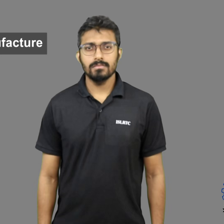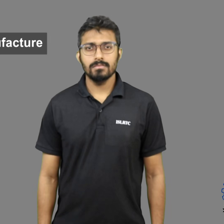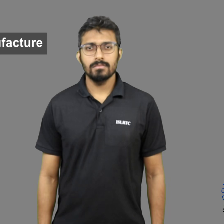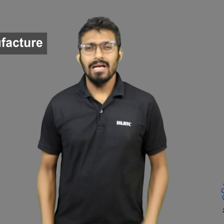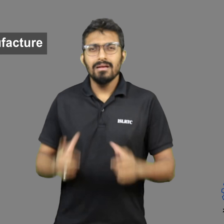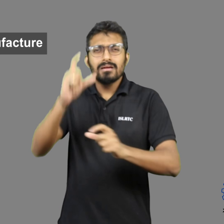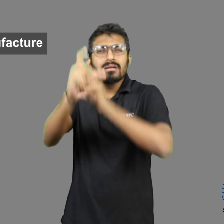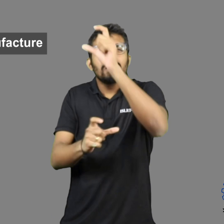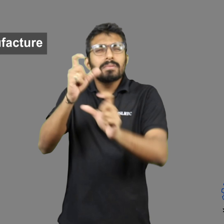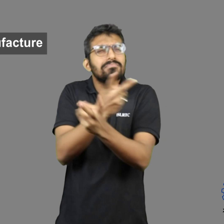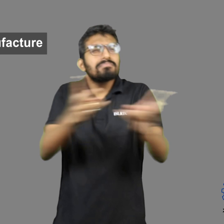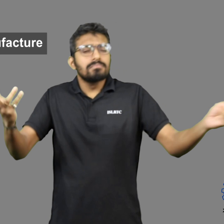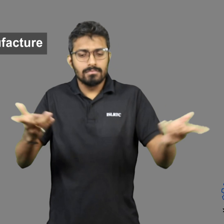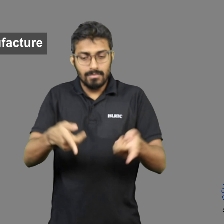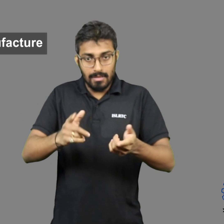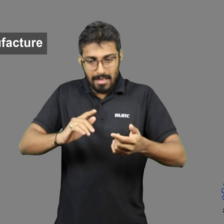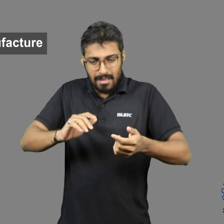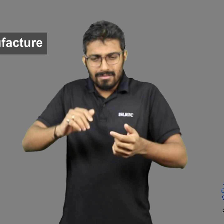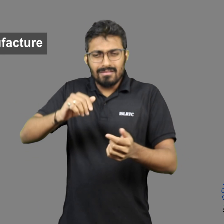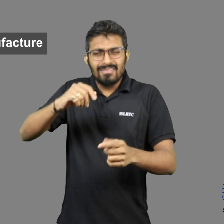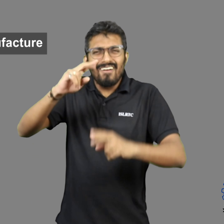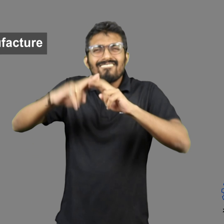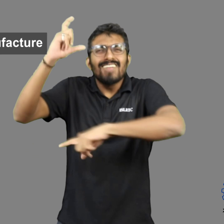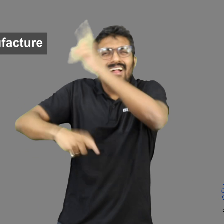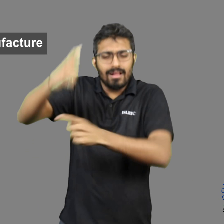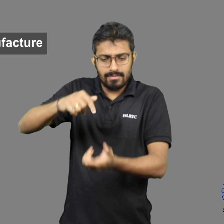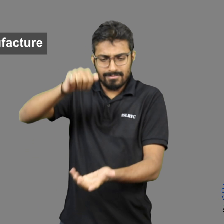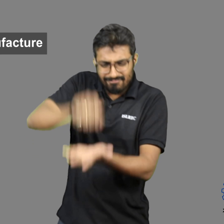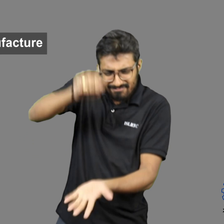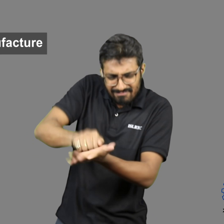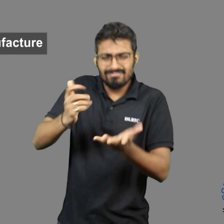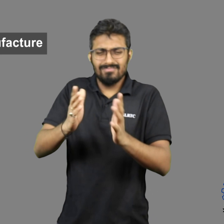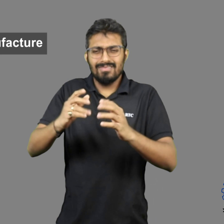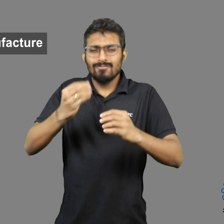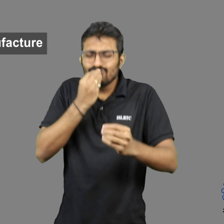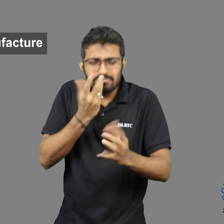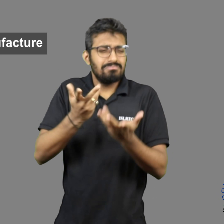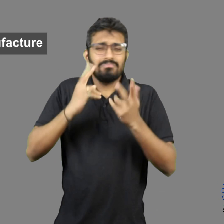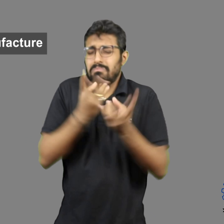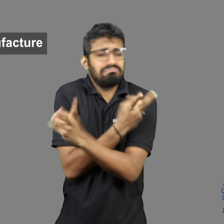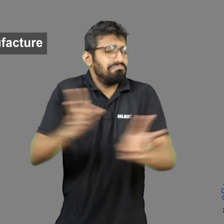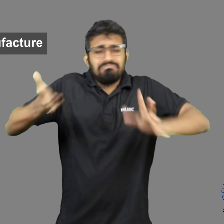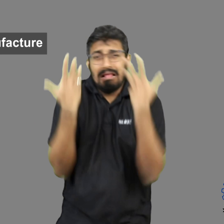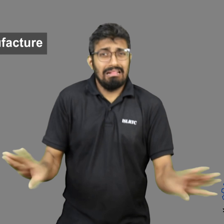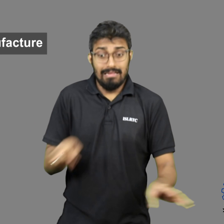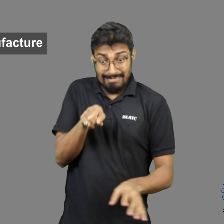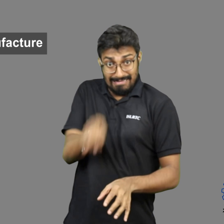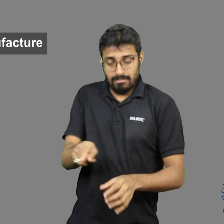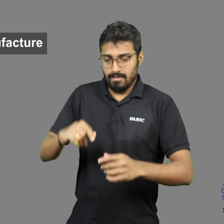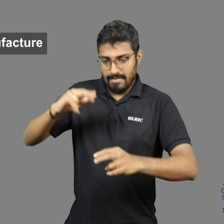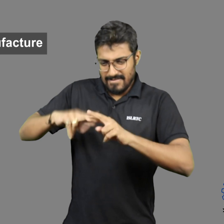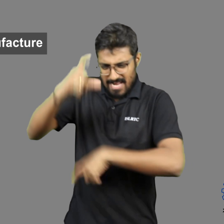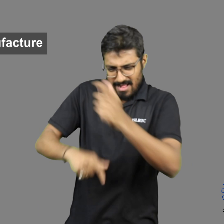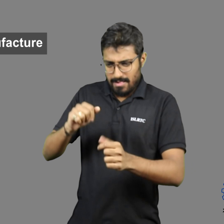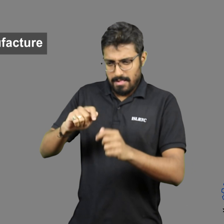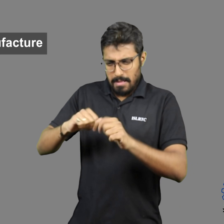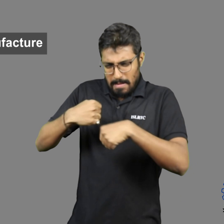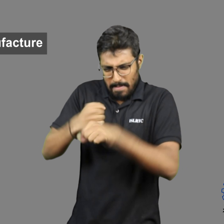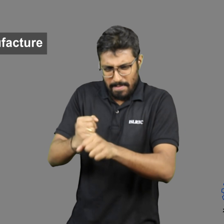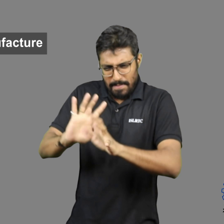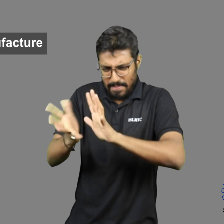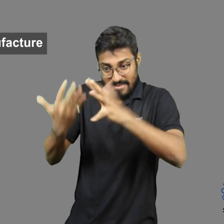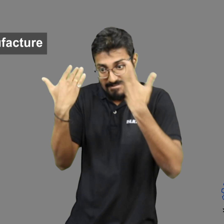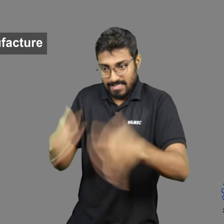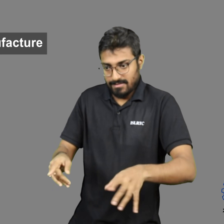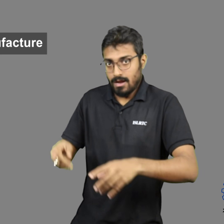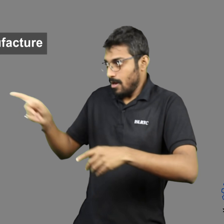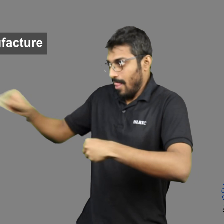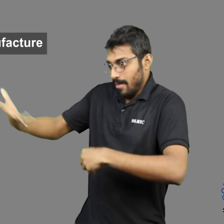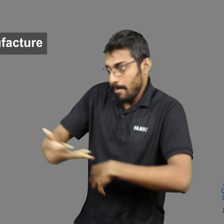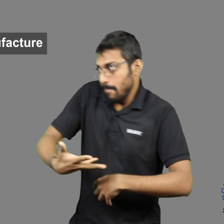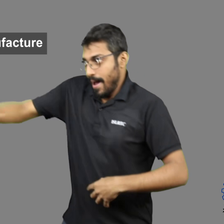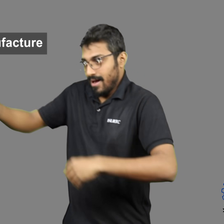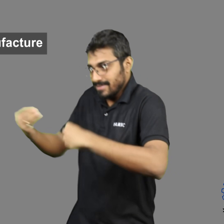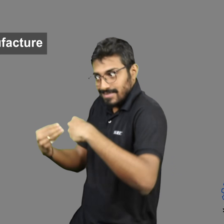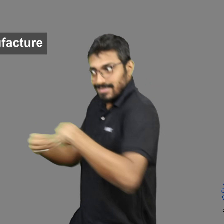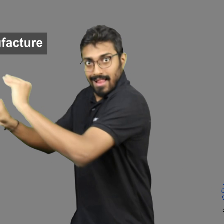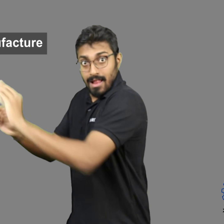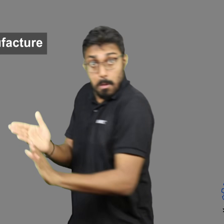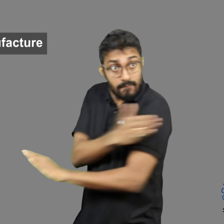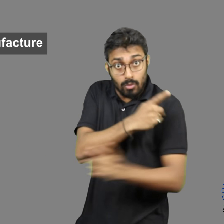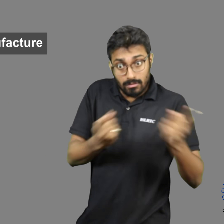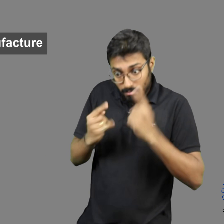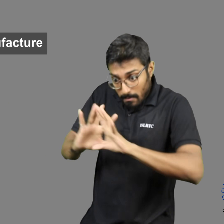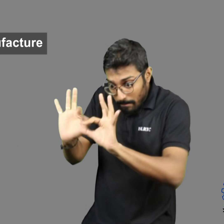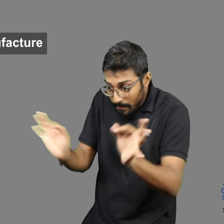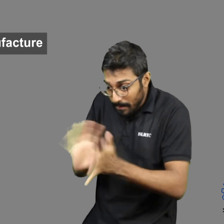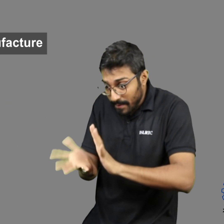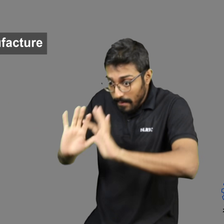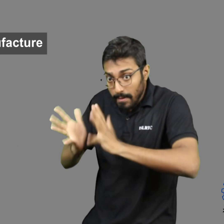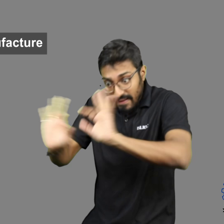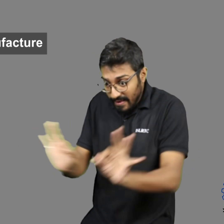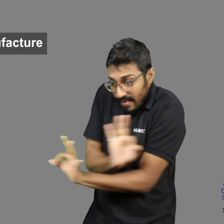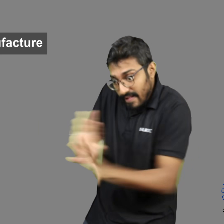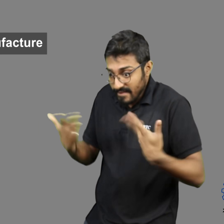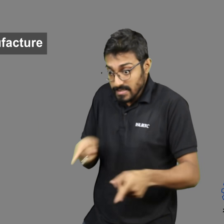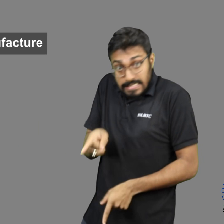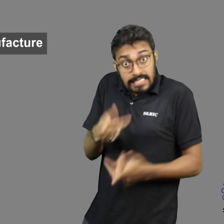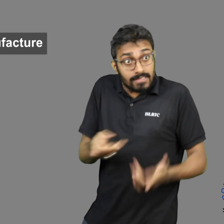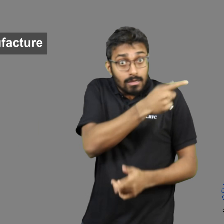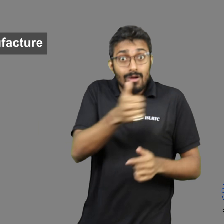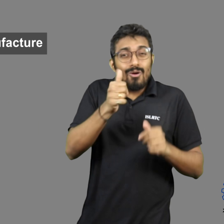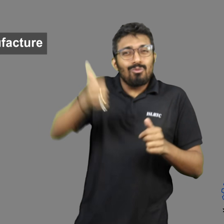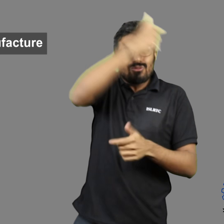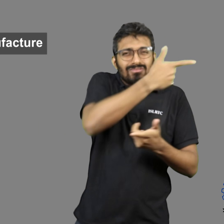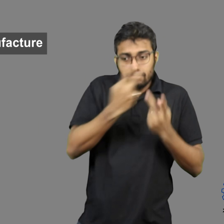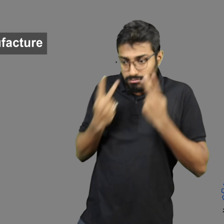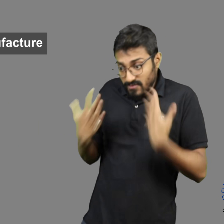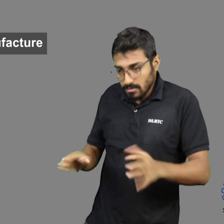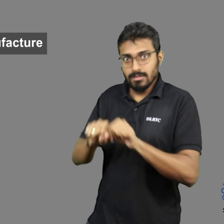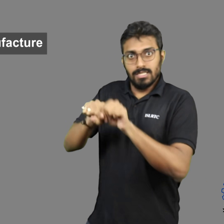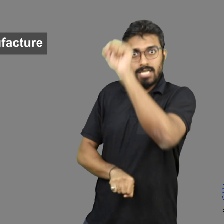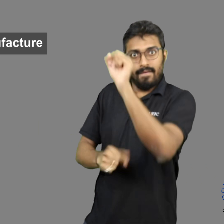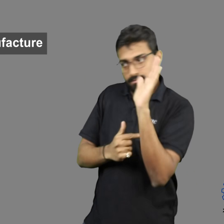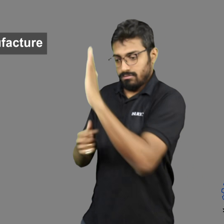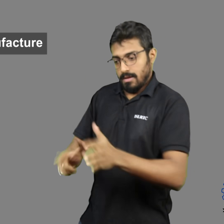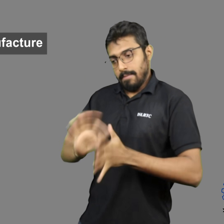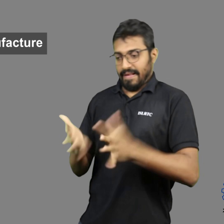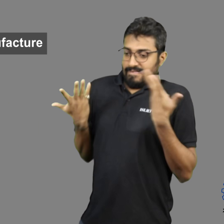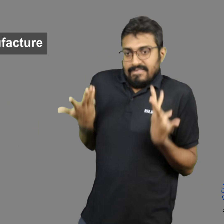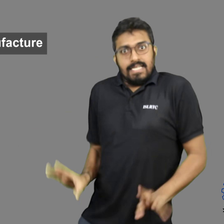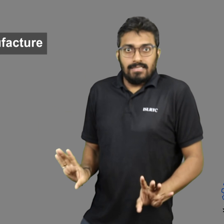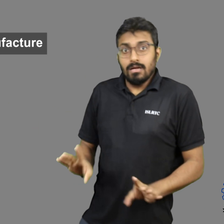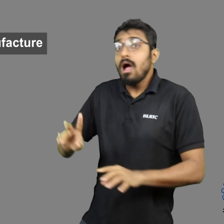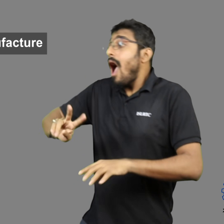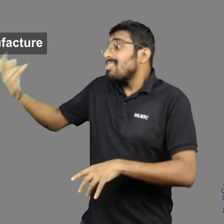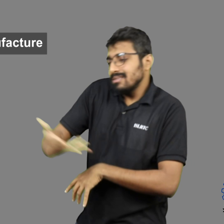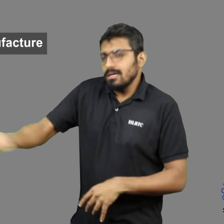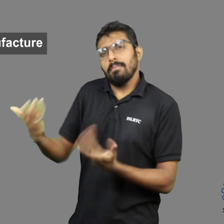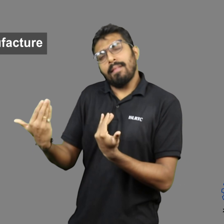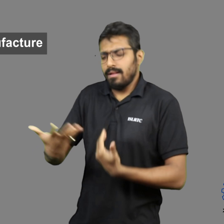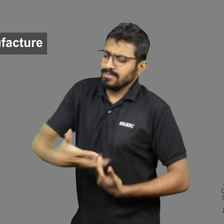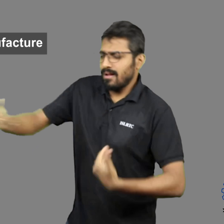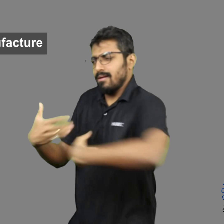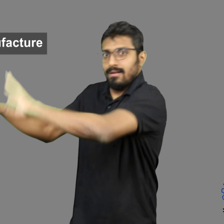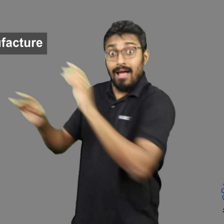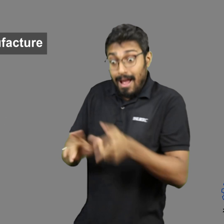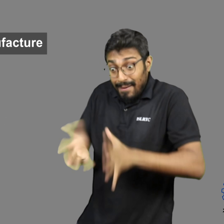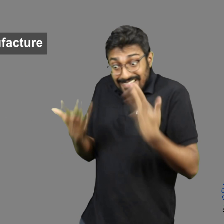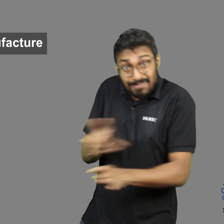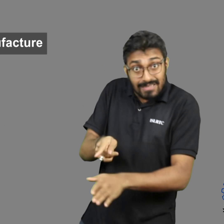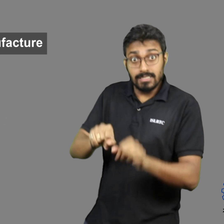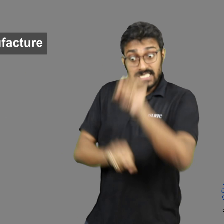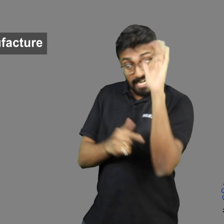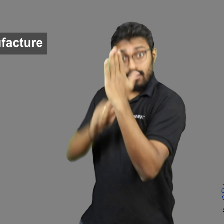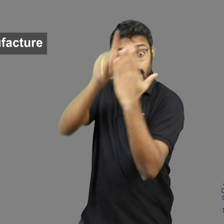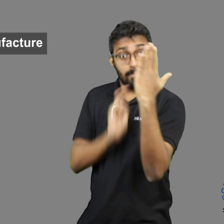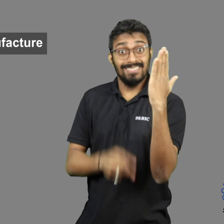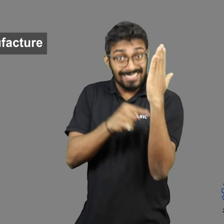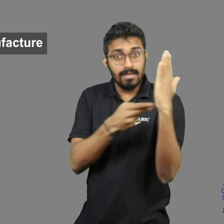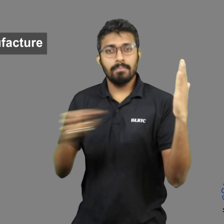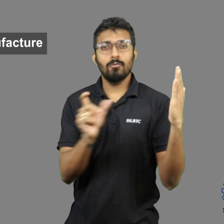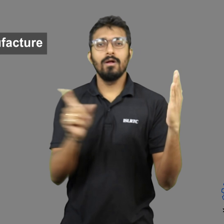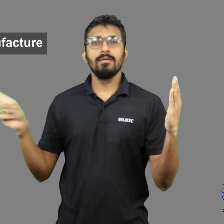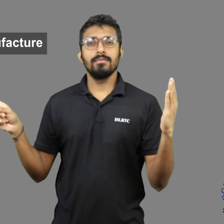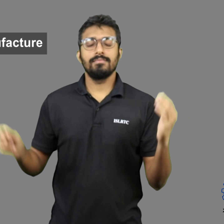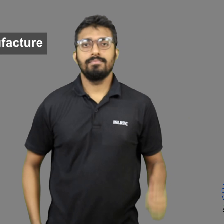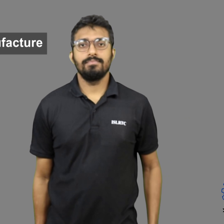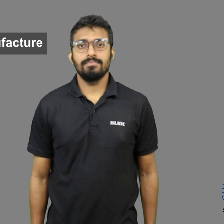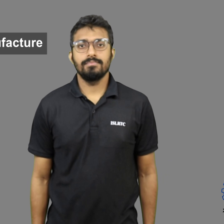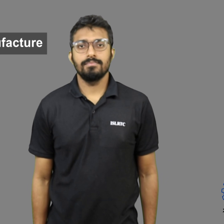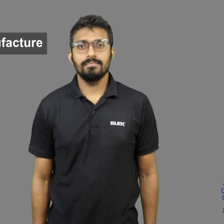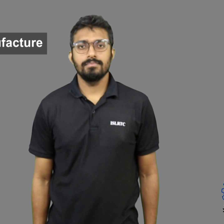Certificate of Manufacture